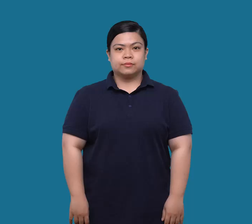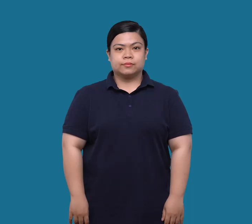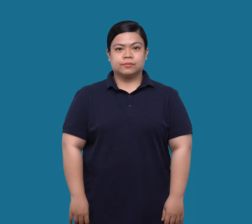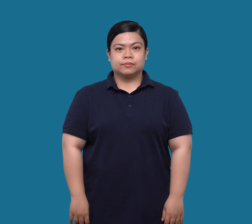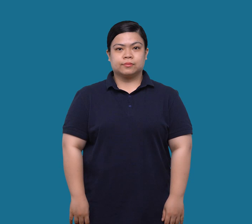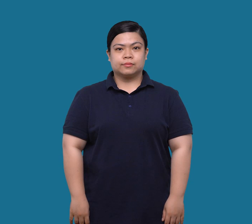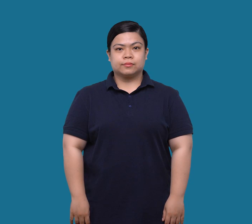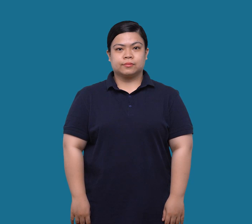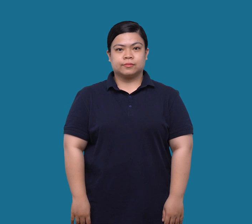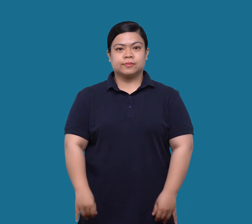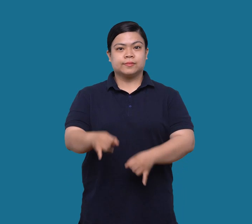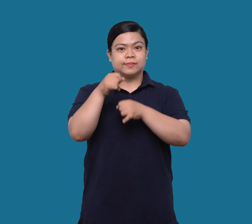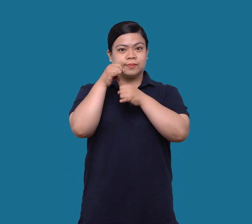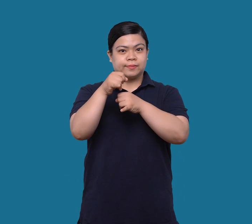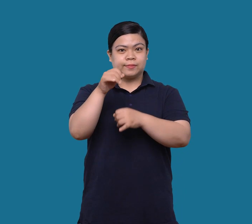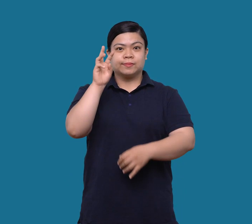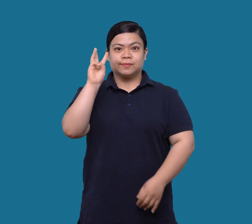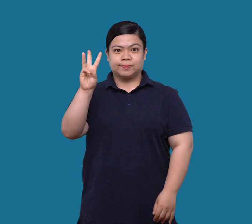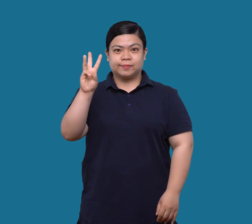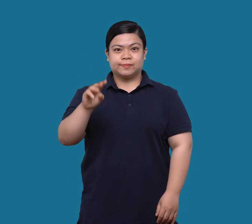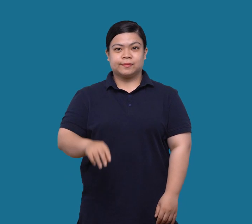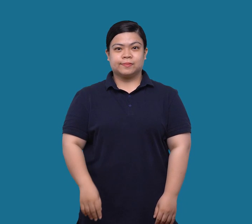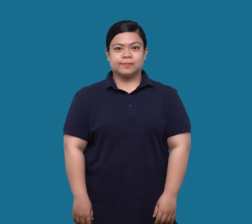chia ba